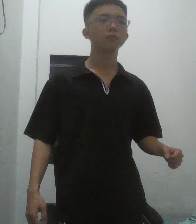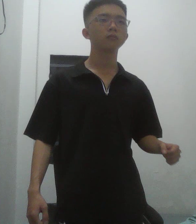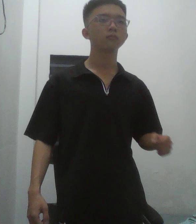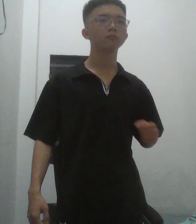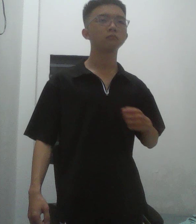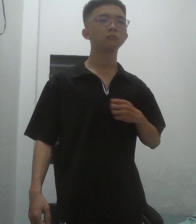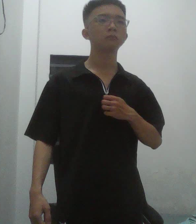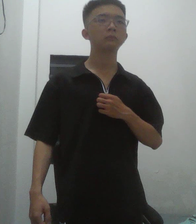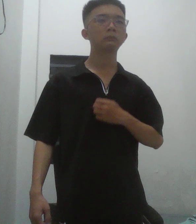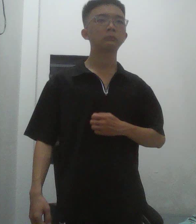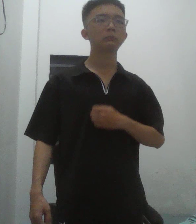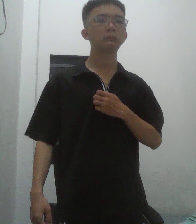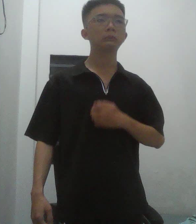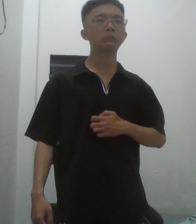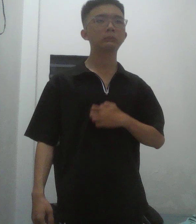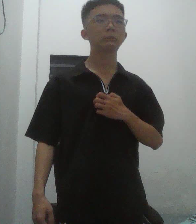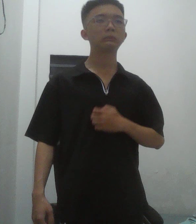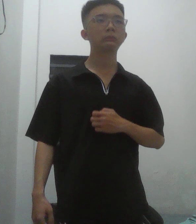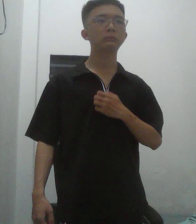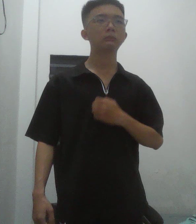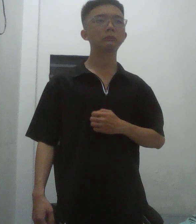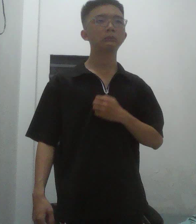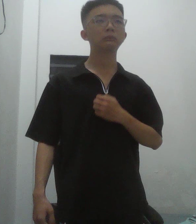ghen